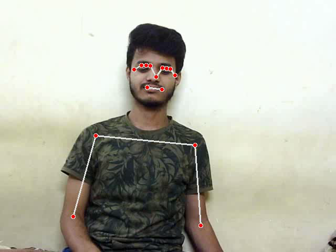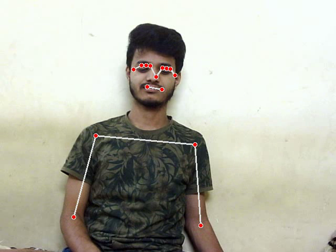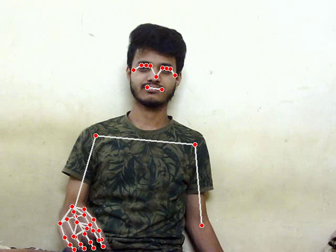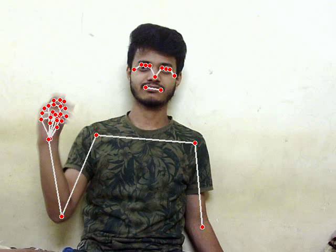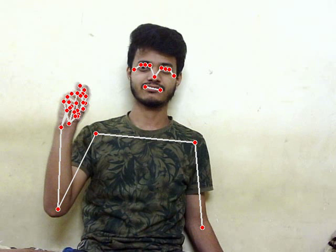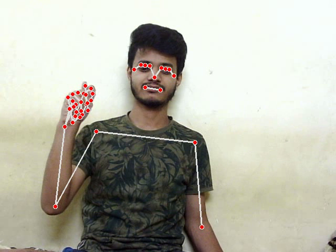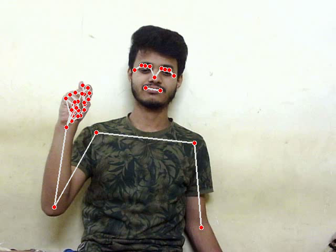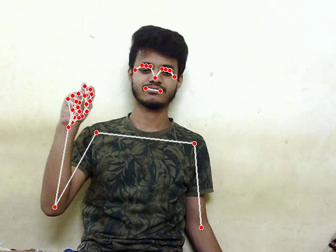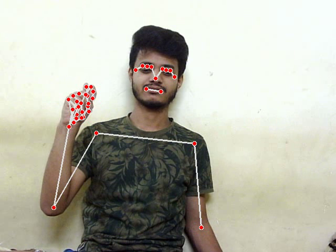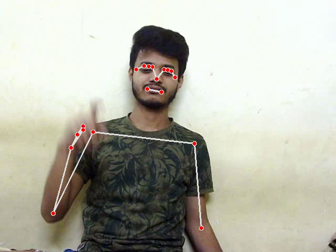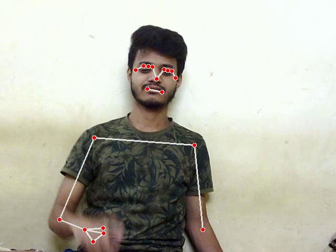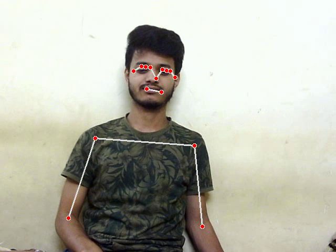bathroom